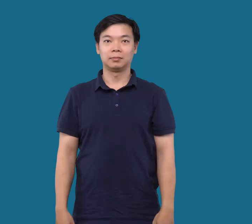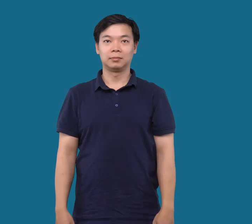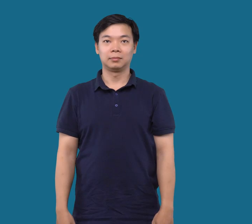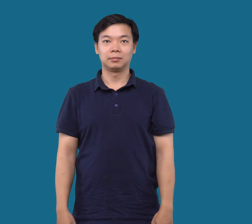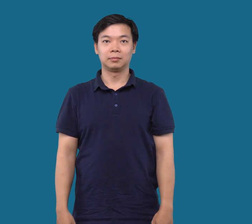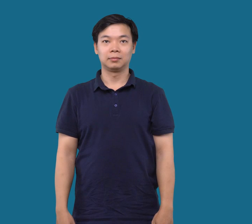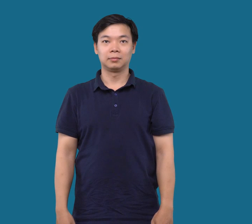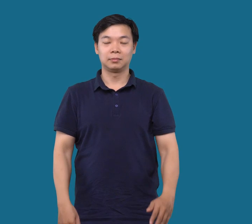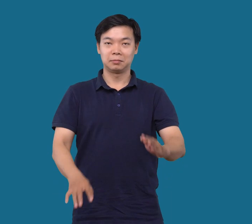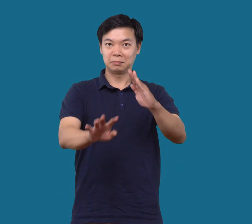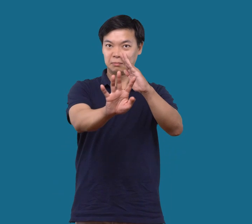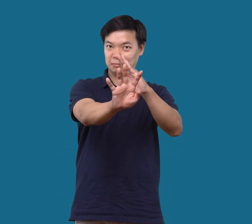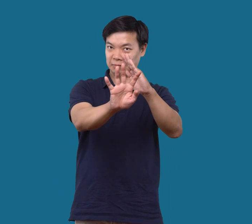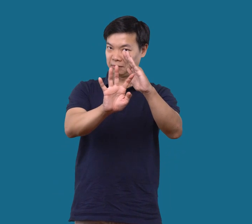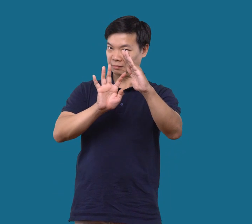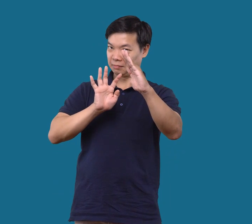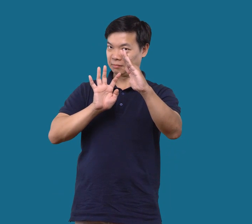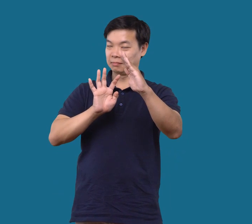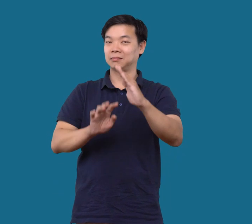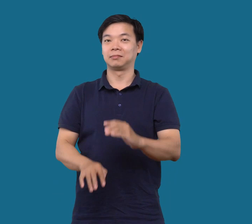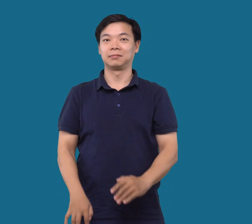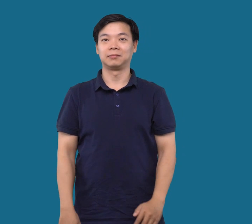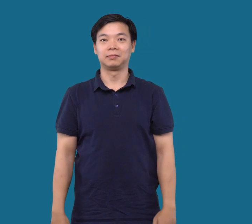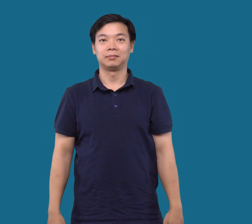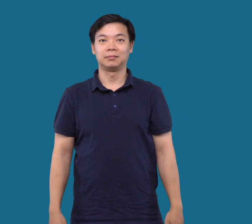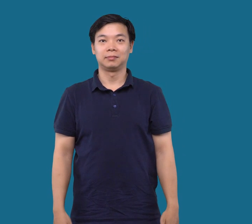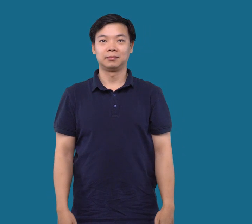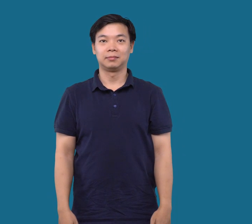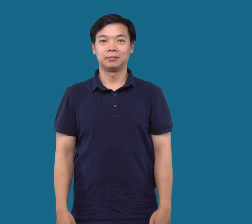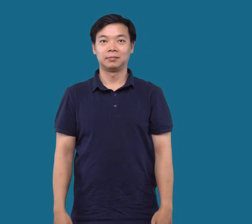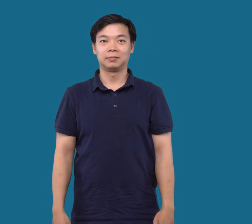hội trường